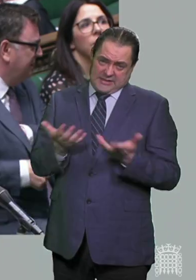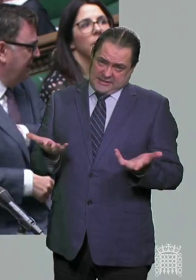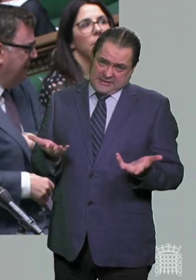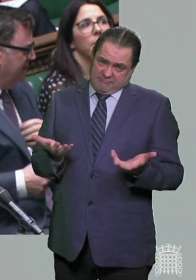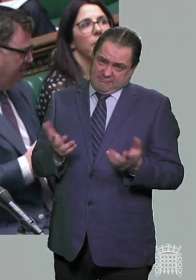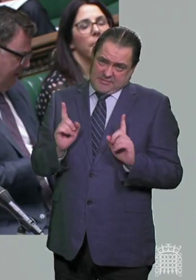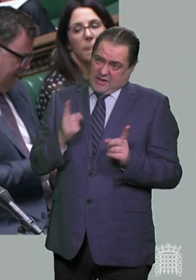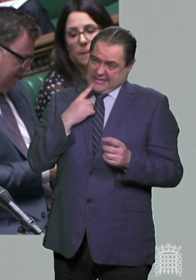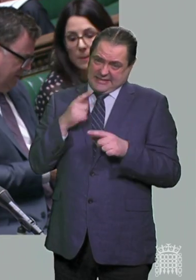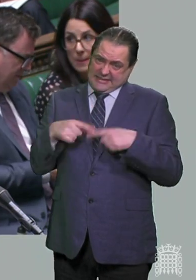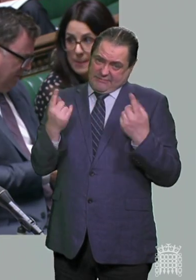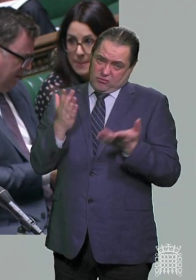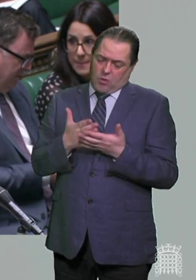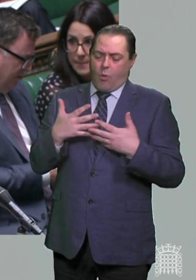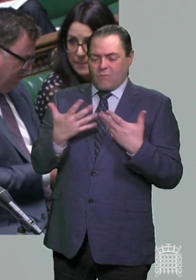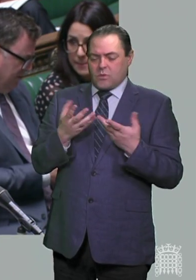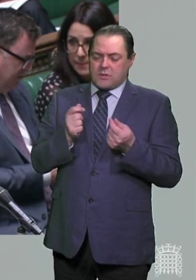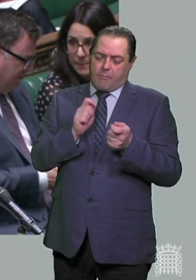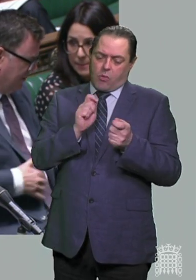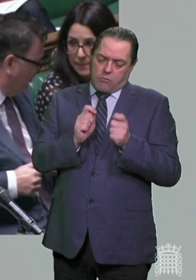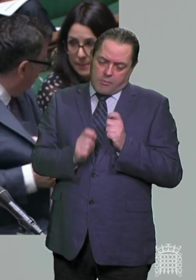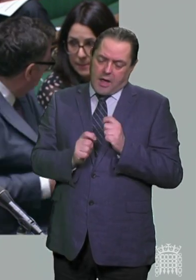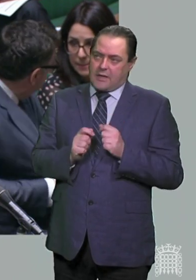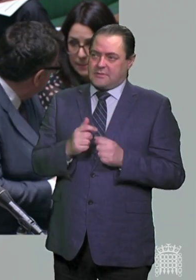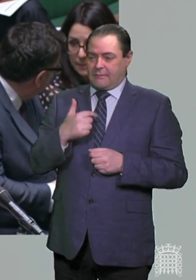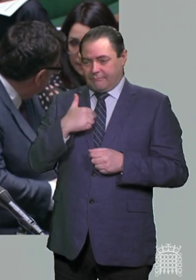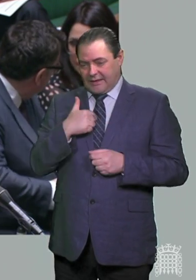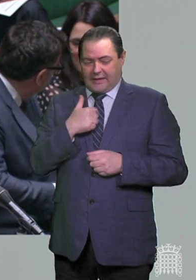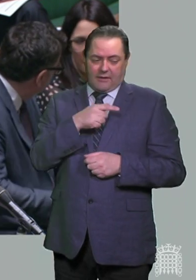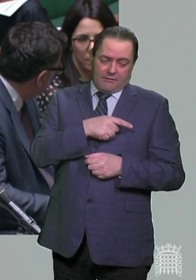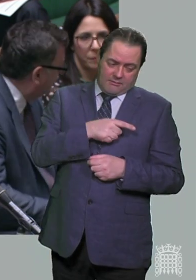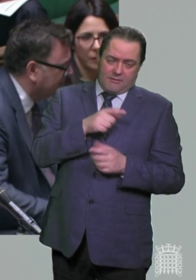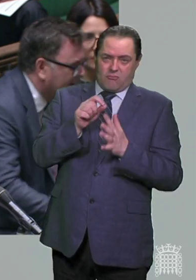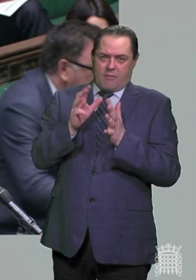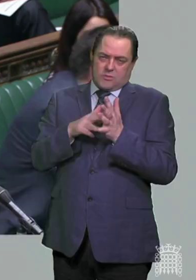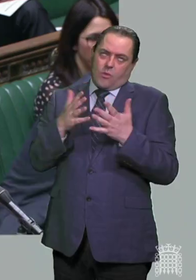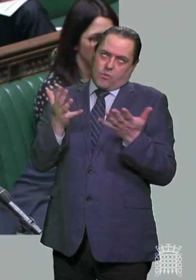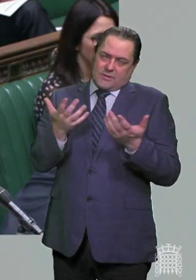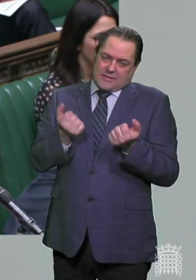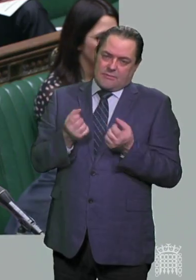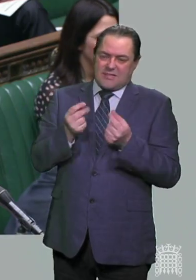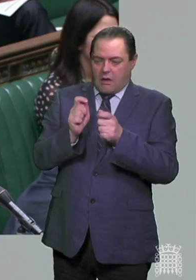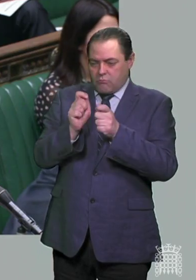Of course, it includes compromises. Neither I, my right honourable Friend the Secretary of State nor the Prime Minister is suggesting that it does not.